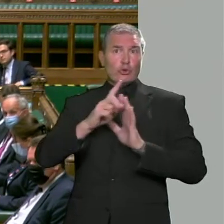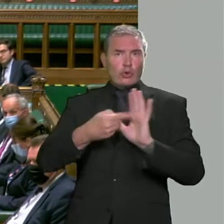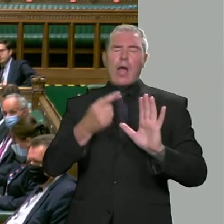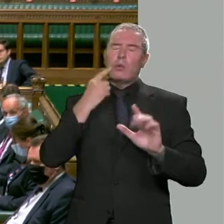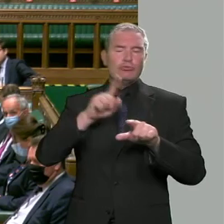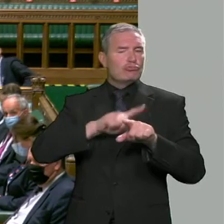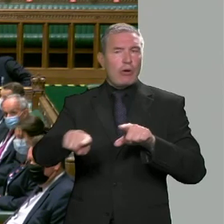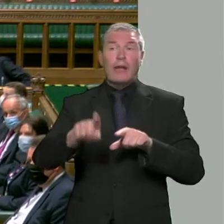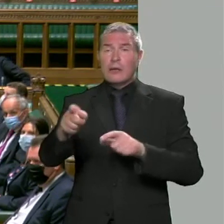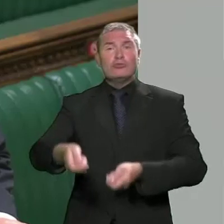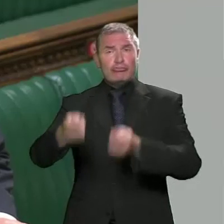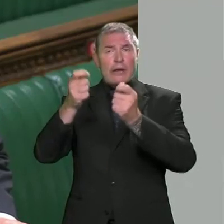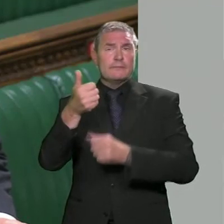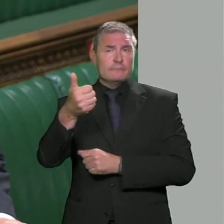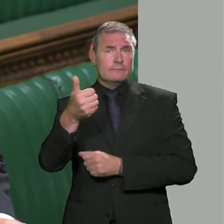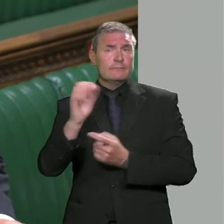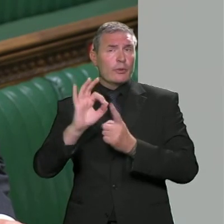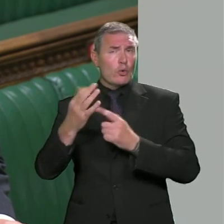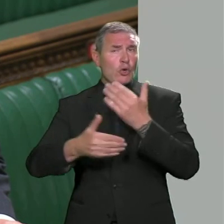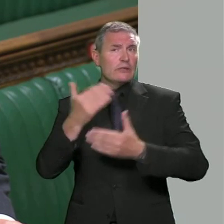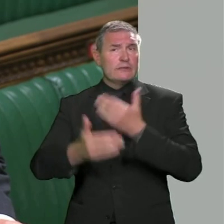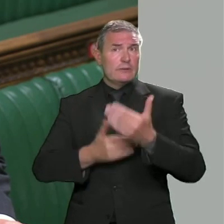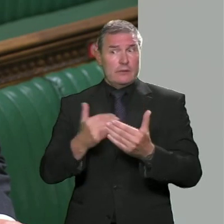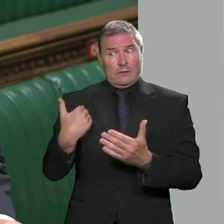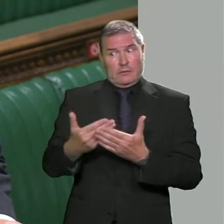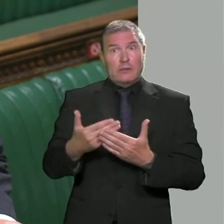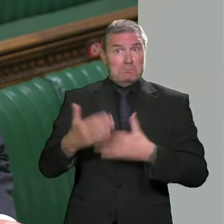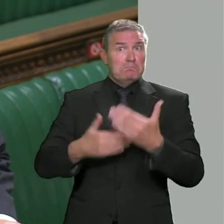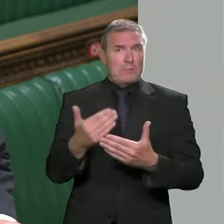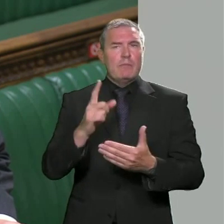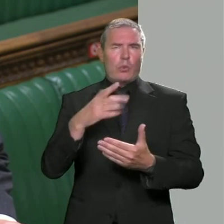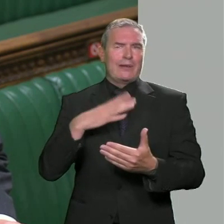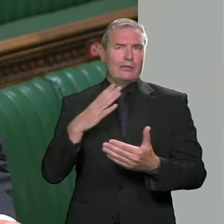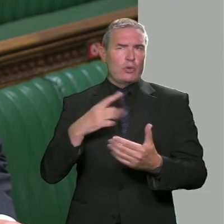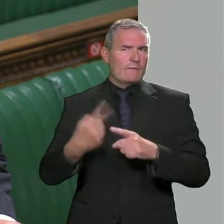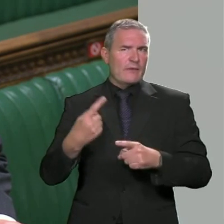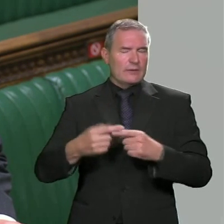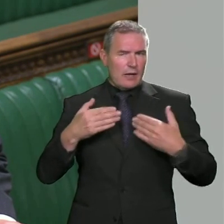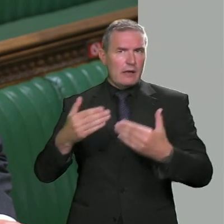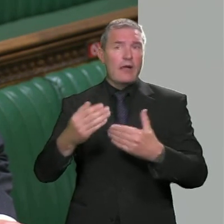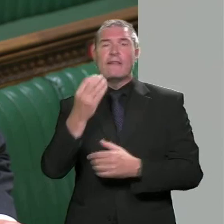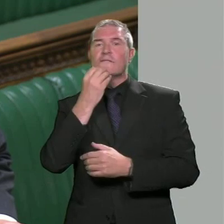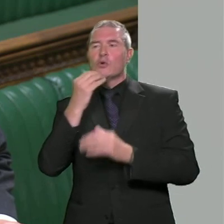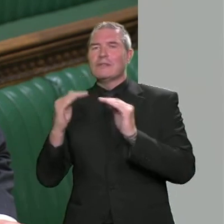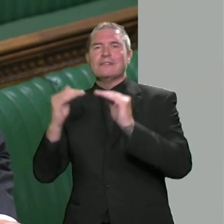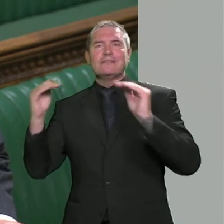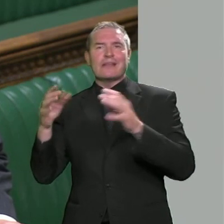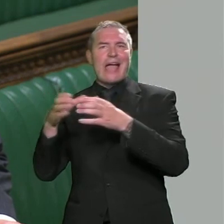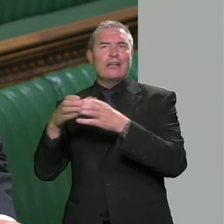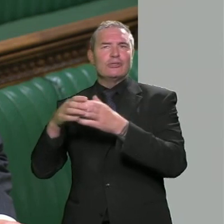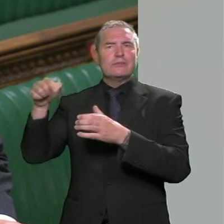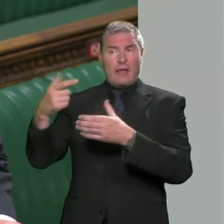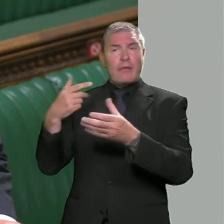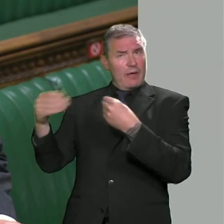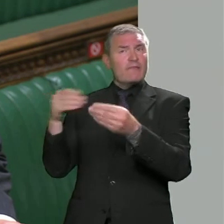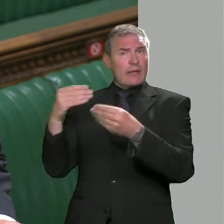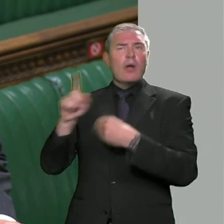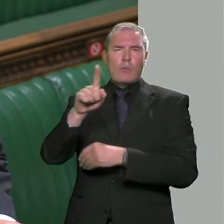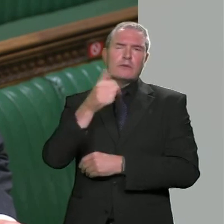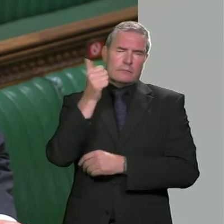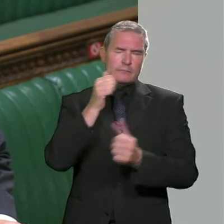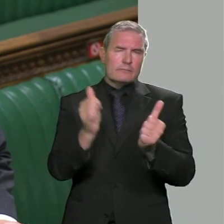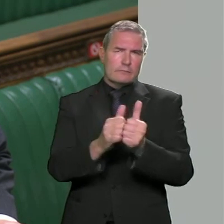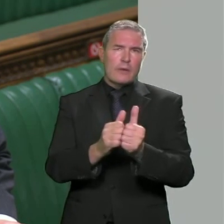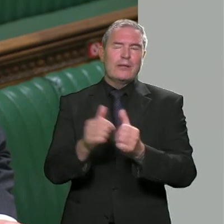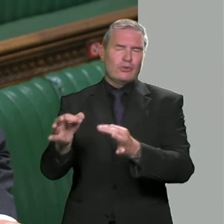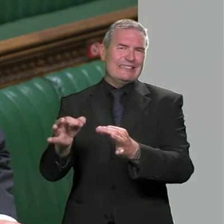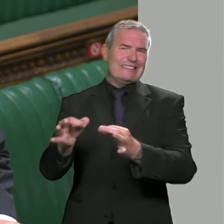My honourable Friend is right to raise it. A great deal of progress has already been made and the Food Standards Agency has been flexible, but we need to go further.